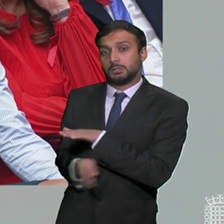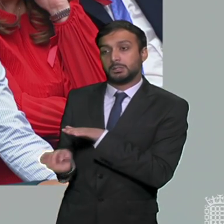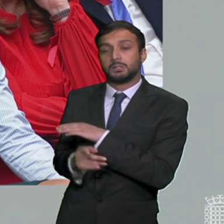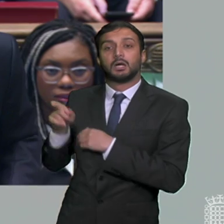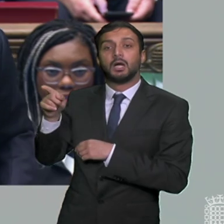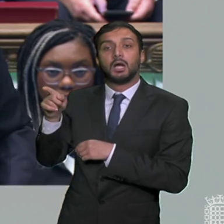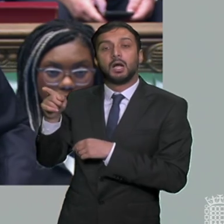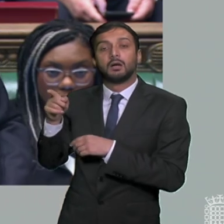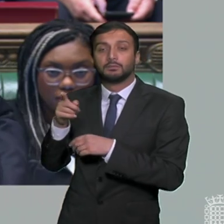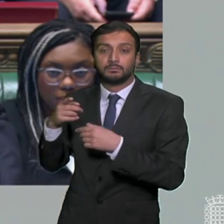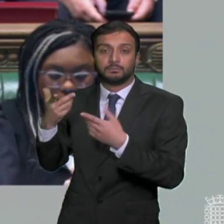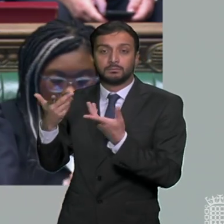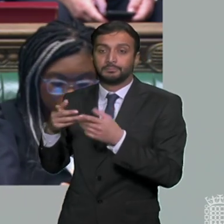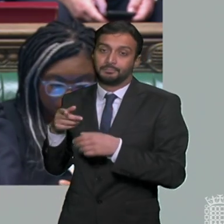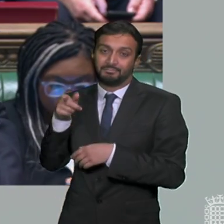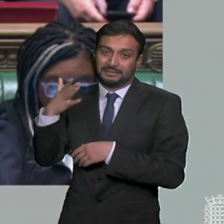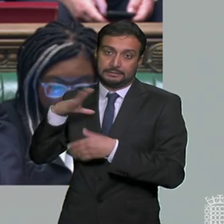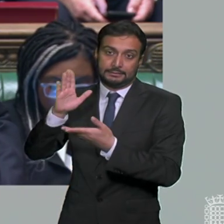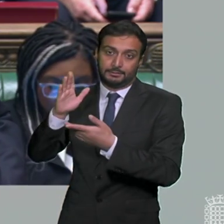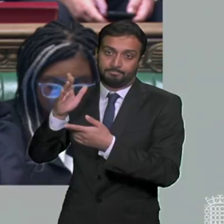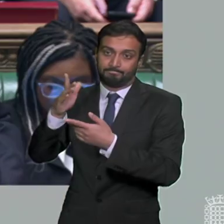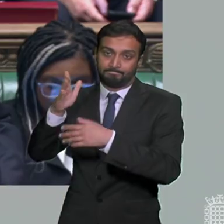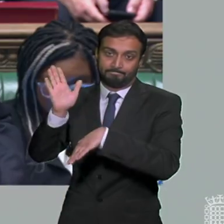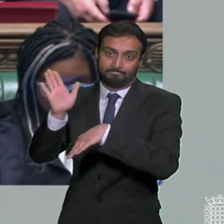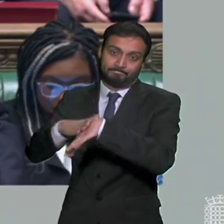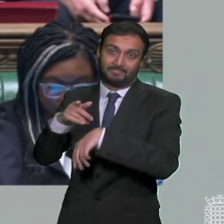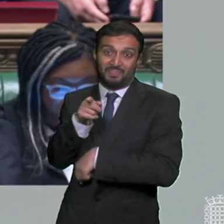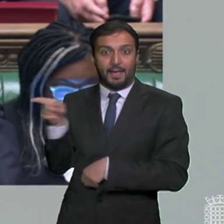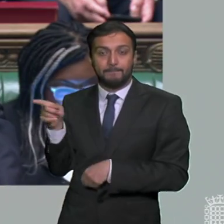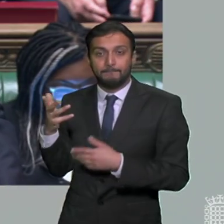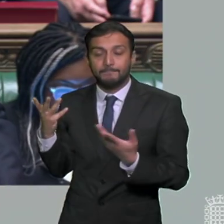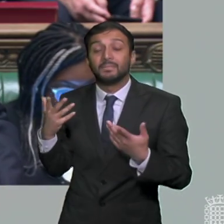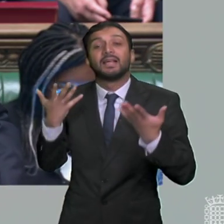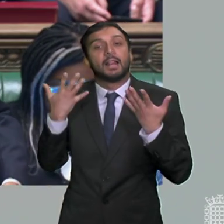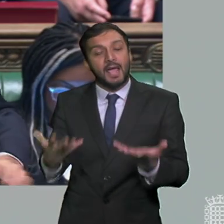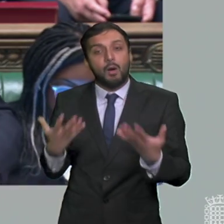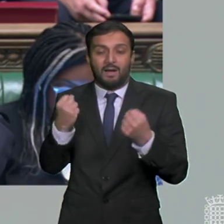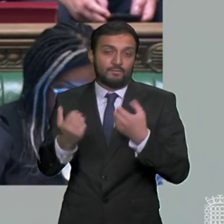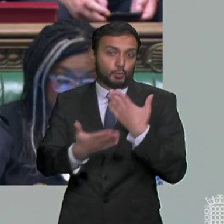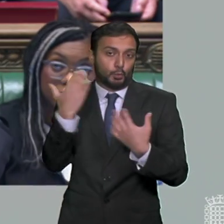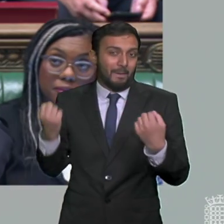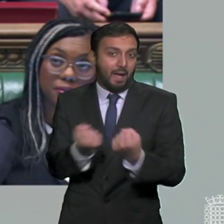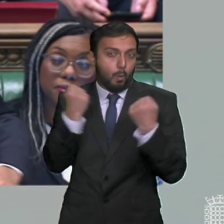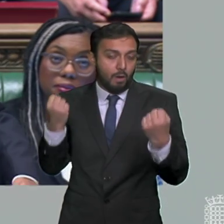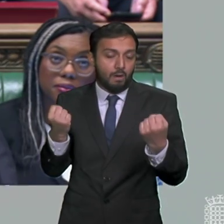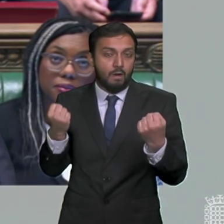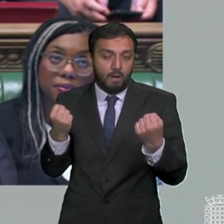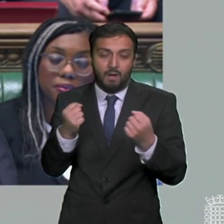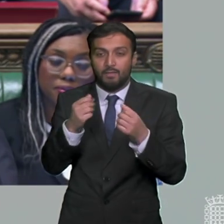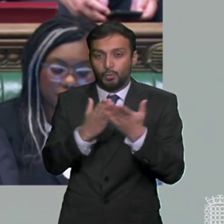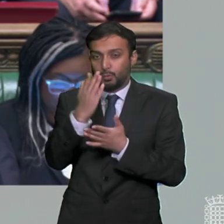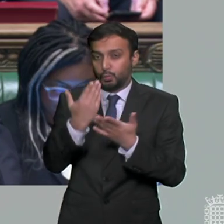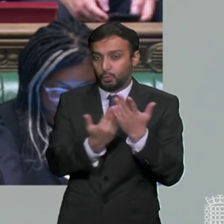Our Nationality and Borders Act 2022, opposed by the Labour party, gives us new powers, which we fully intend to use.